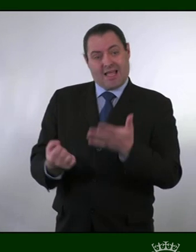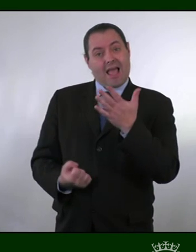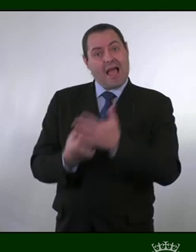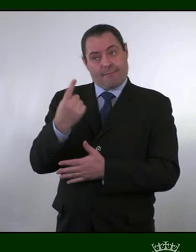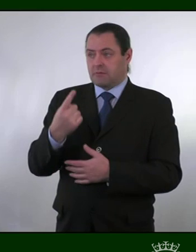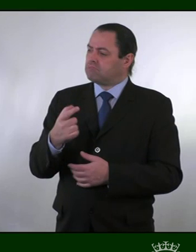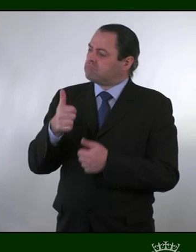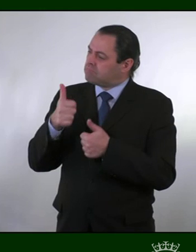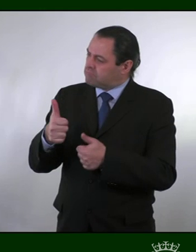Hear, hear.